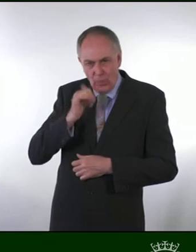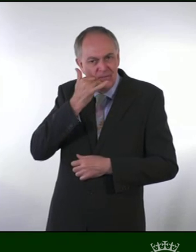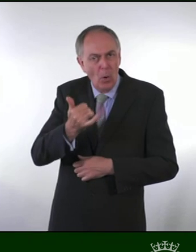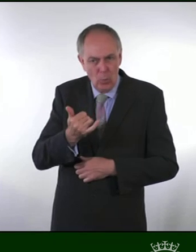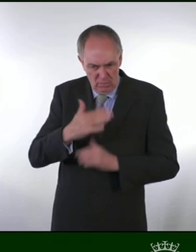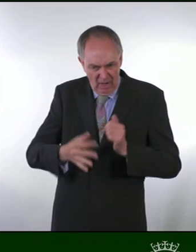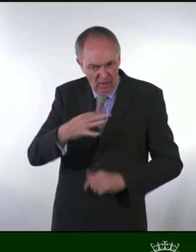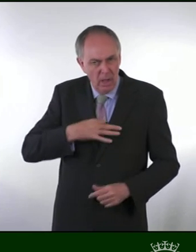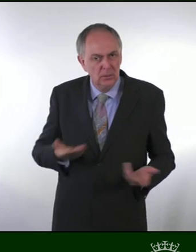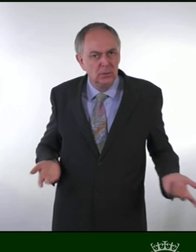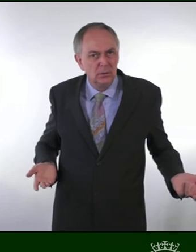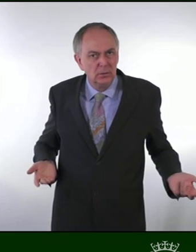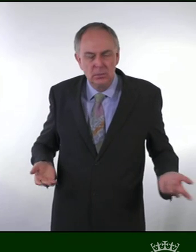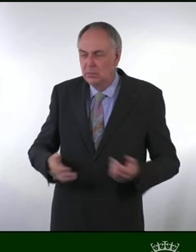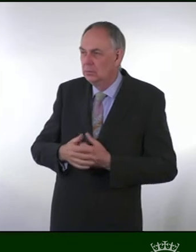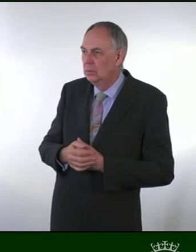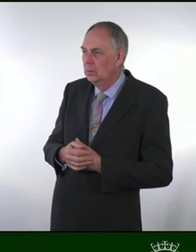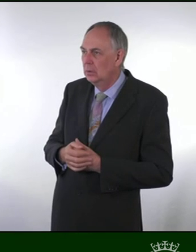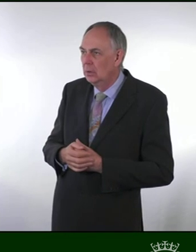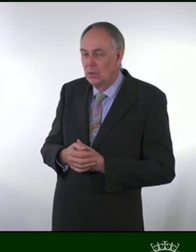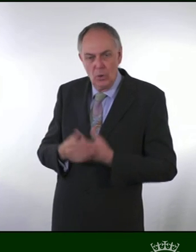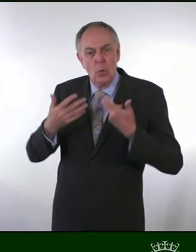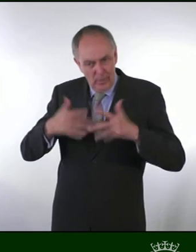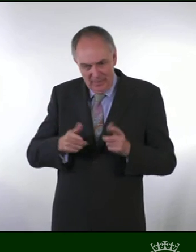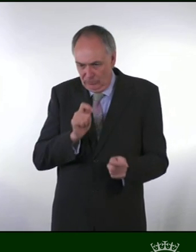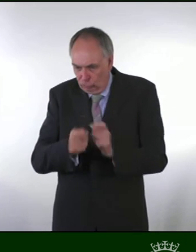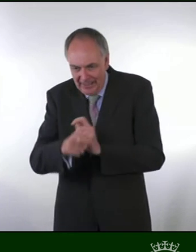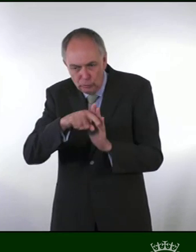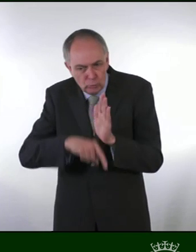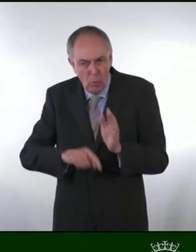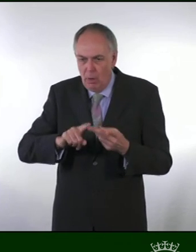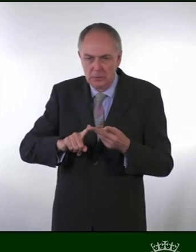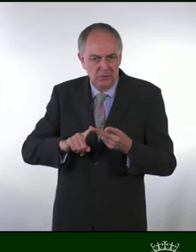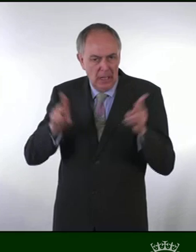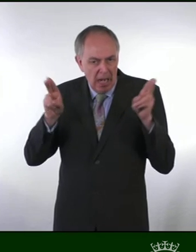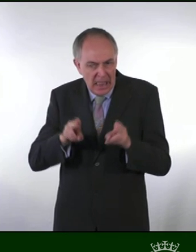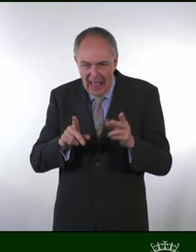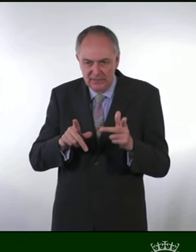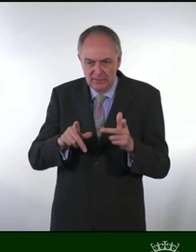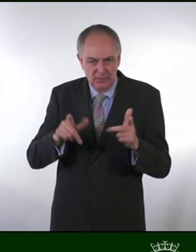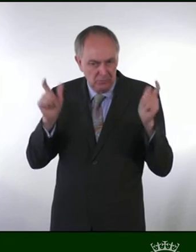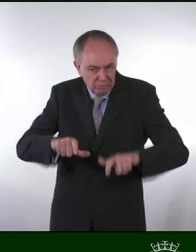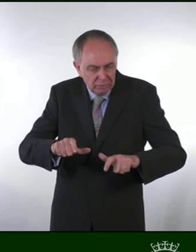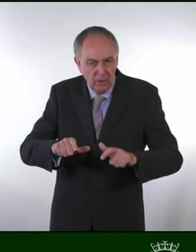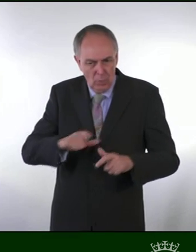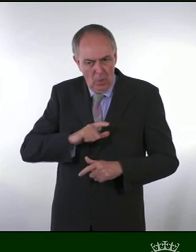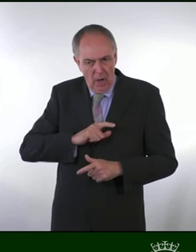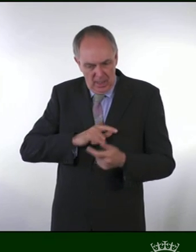He knows that the reason that we have been able to make the progress that we have is that the five tests have been fulfilled.